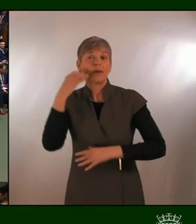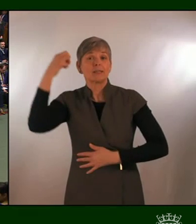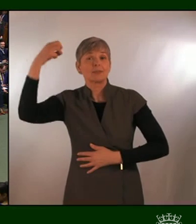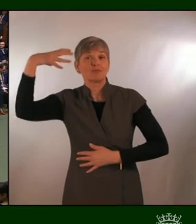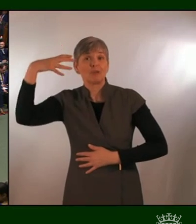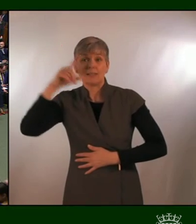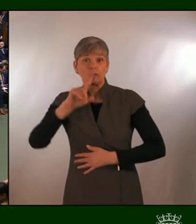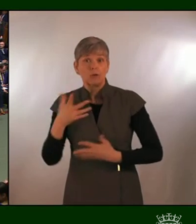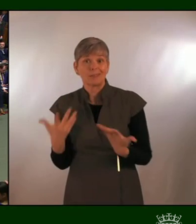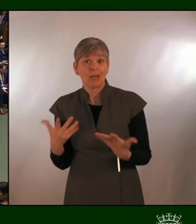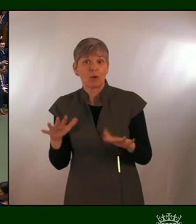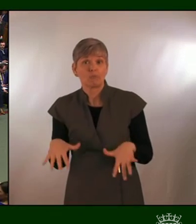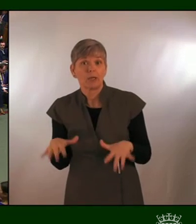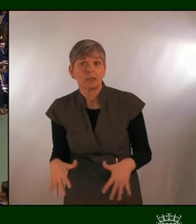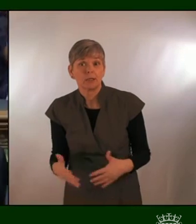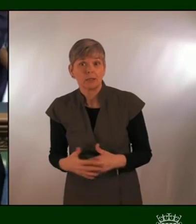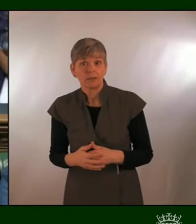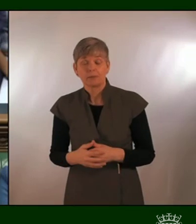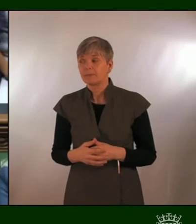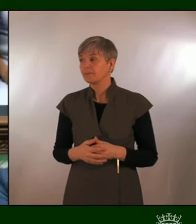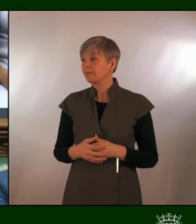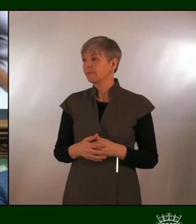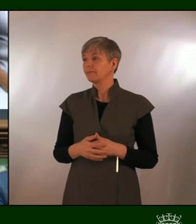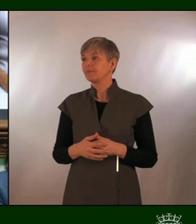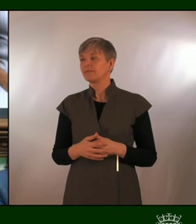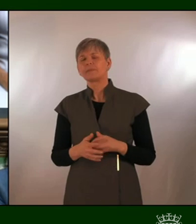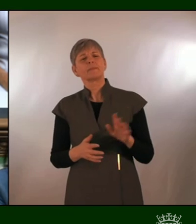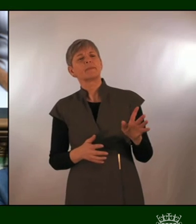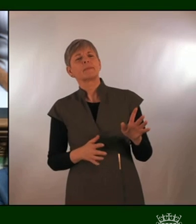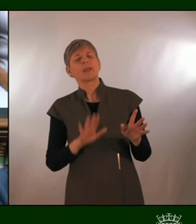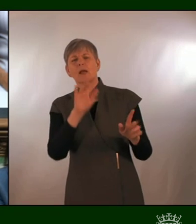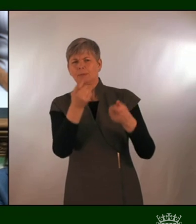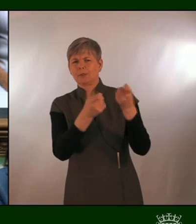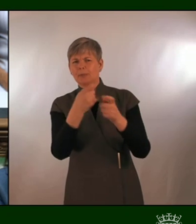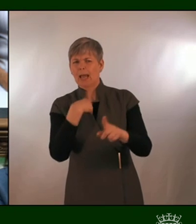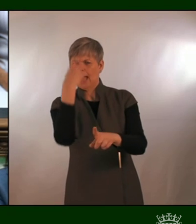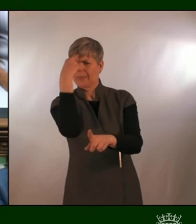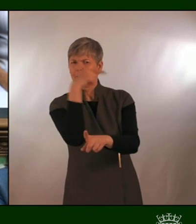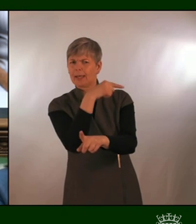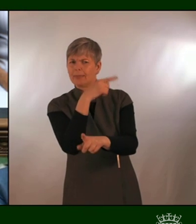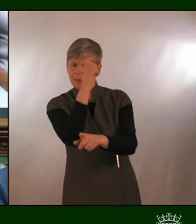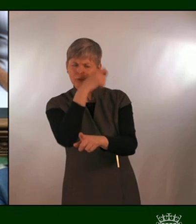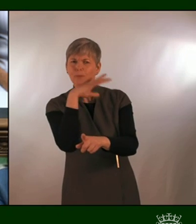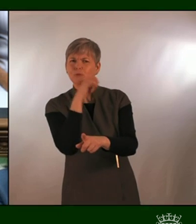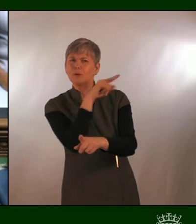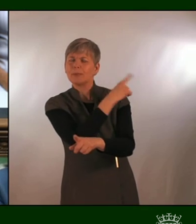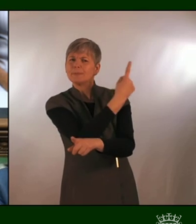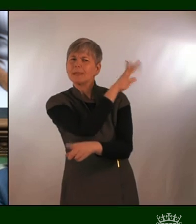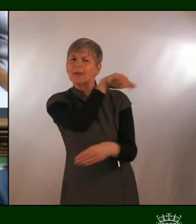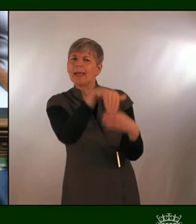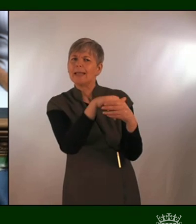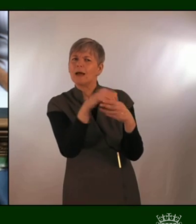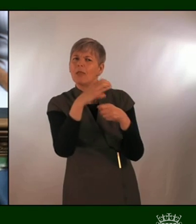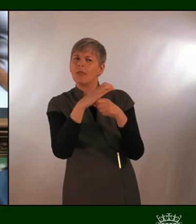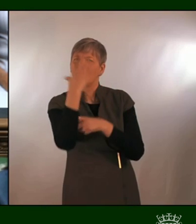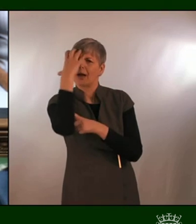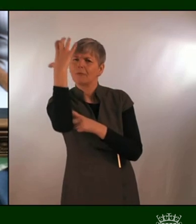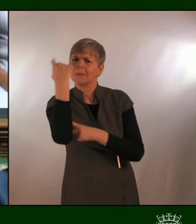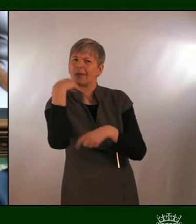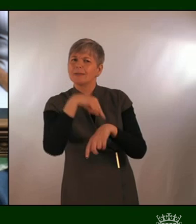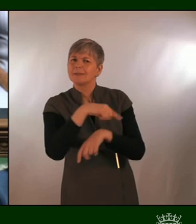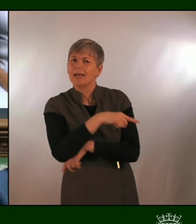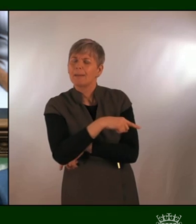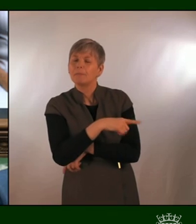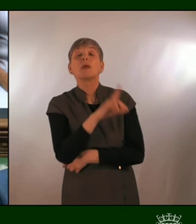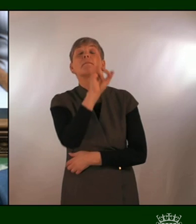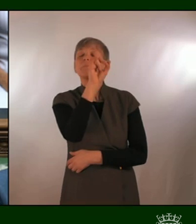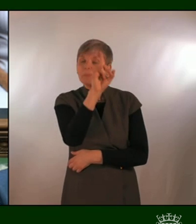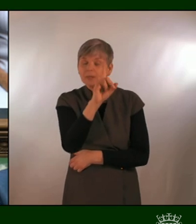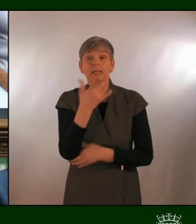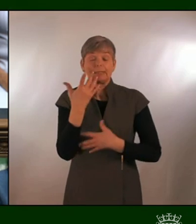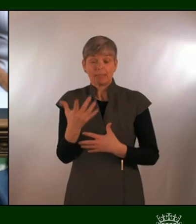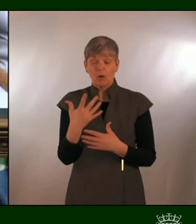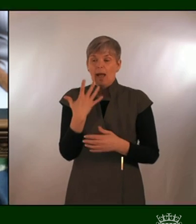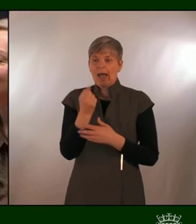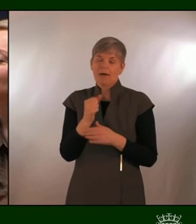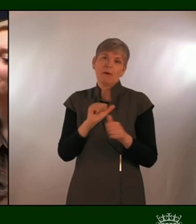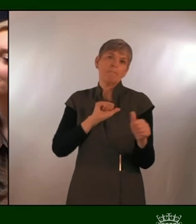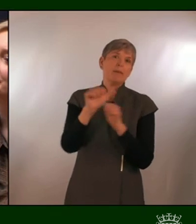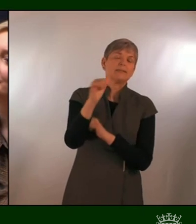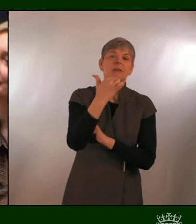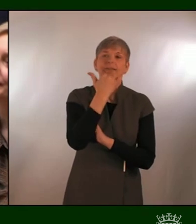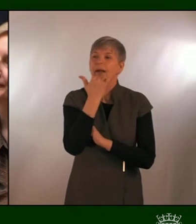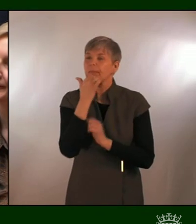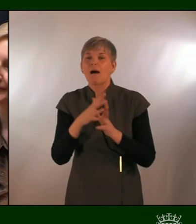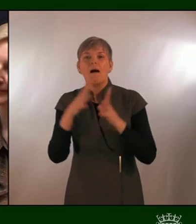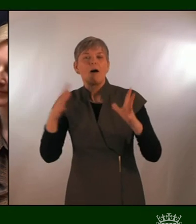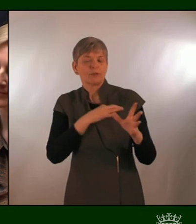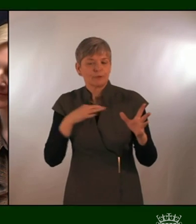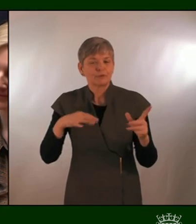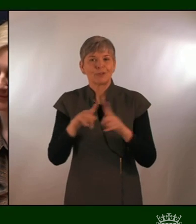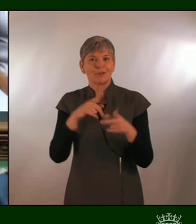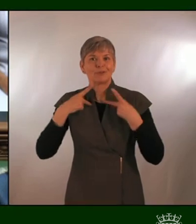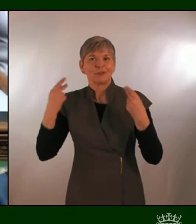I seem to think that the right honourable Gentleman was in that Government, but leaving that point on one side, there is now a record number of doctors and nurses in our fantastic NHS.